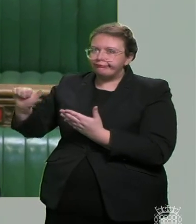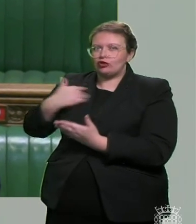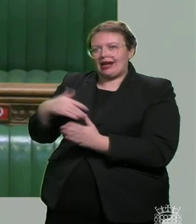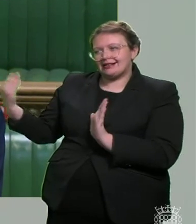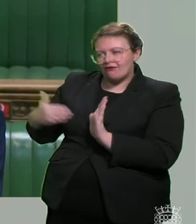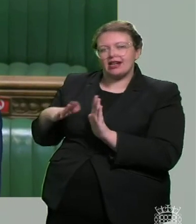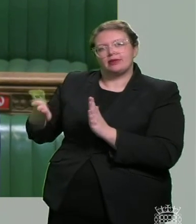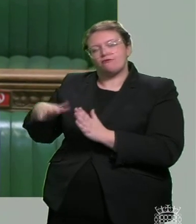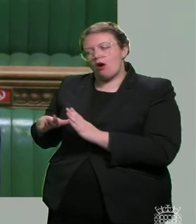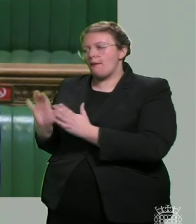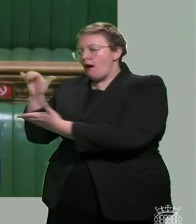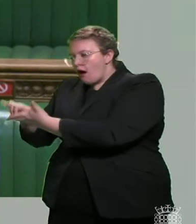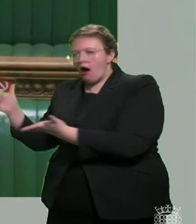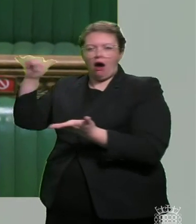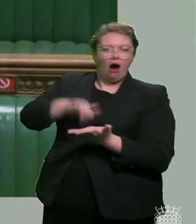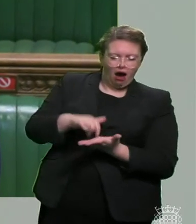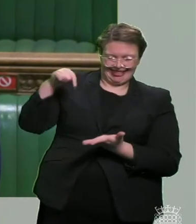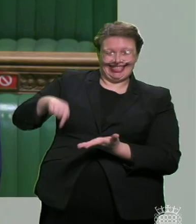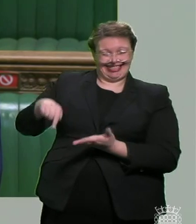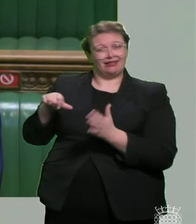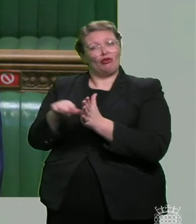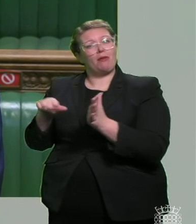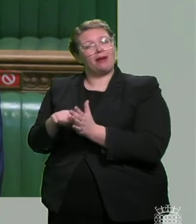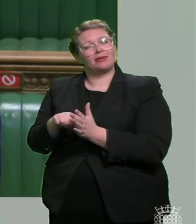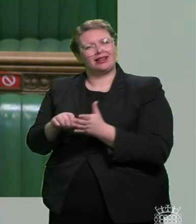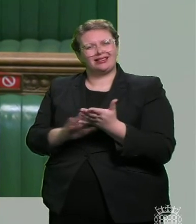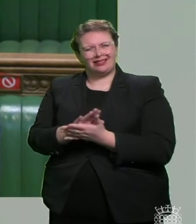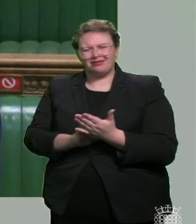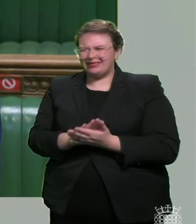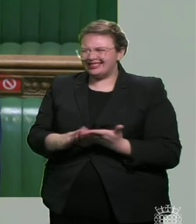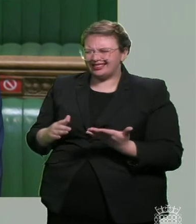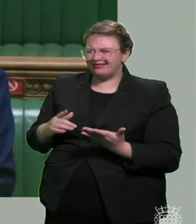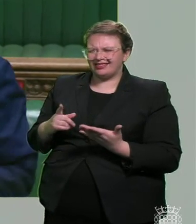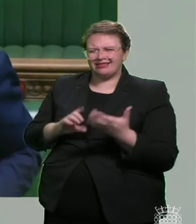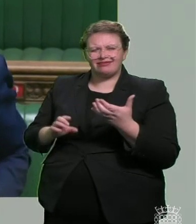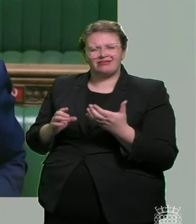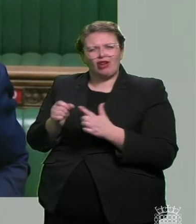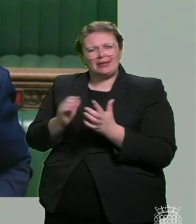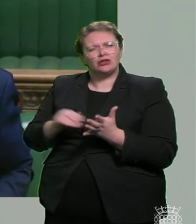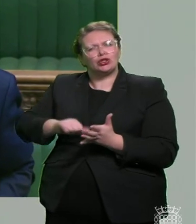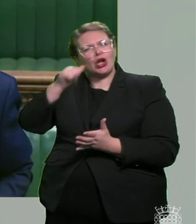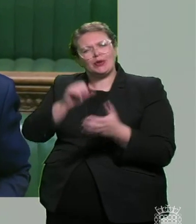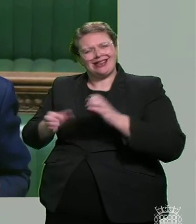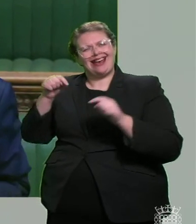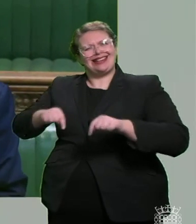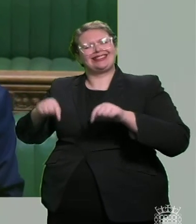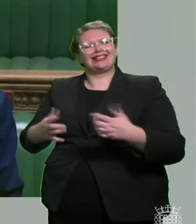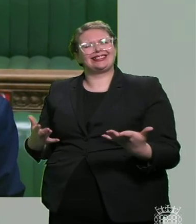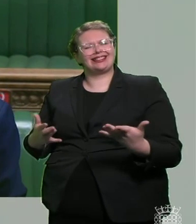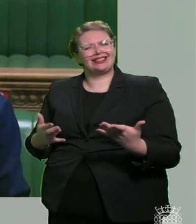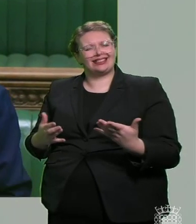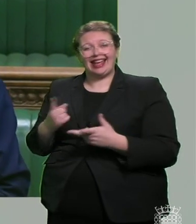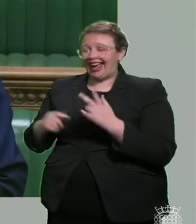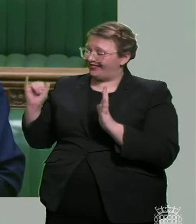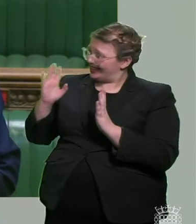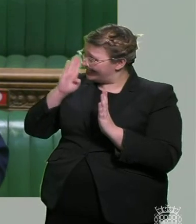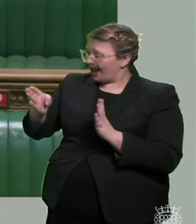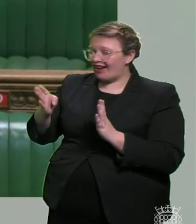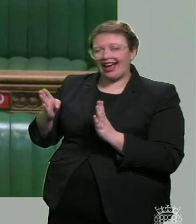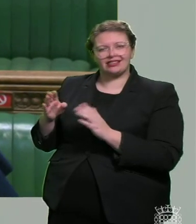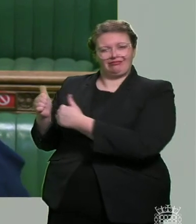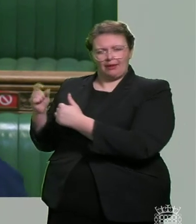Why does the Prime Minister think that the variants of the virus will behave differently and arrive in the UK only by direct flights?